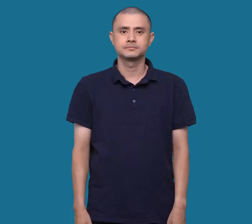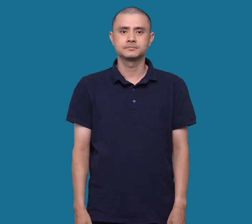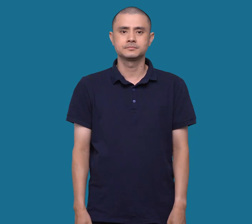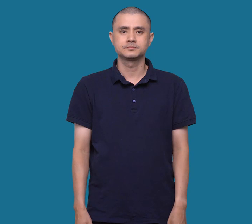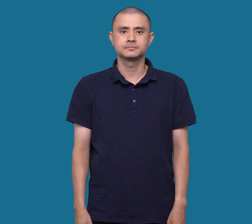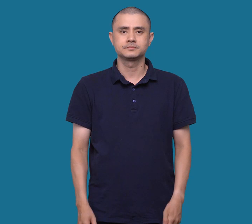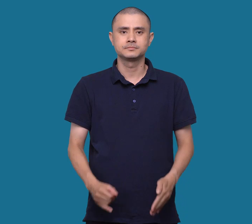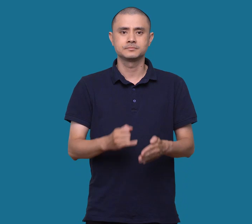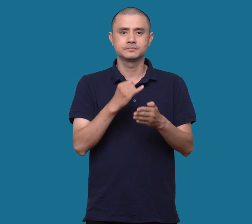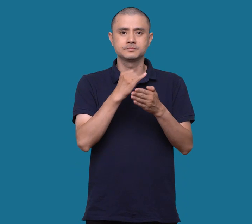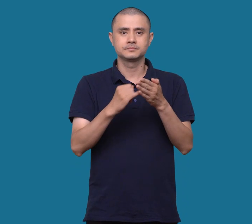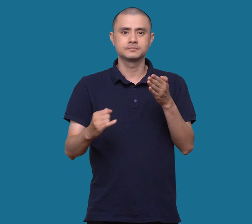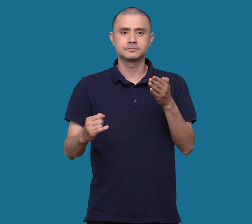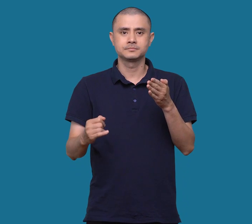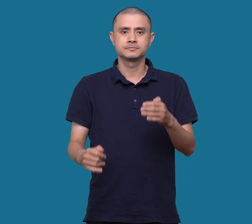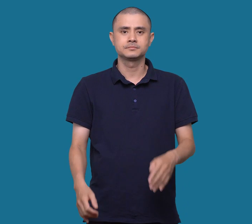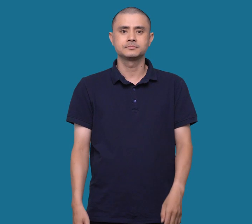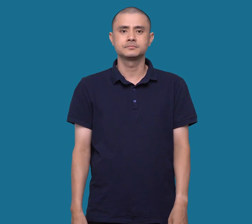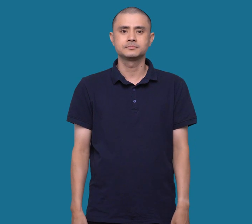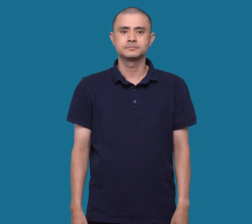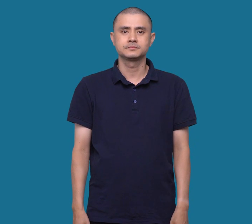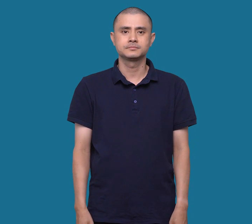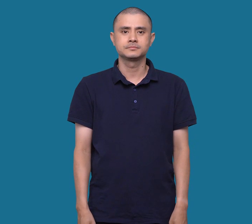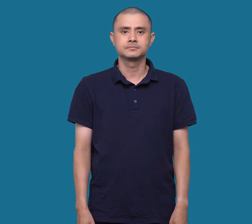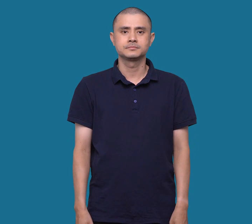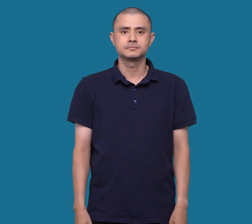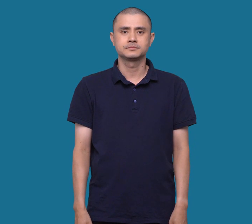cuối tháng